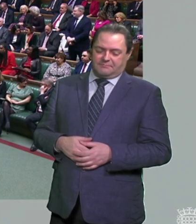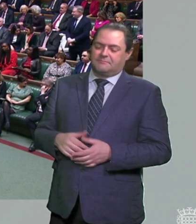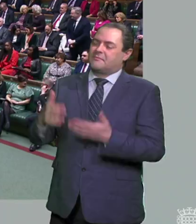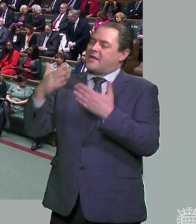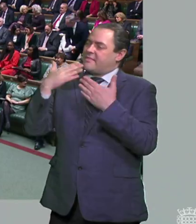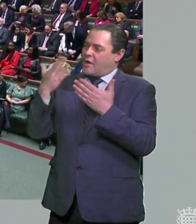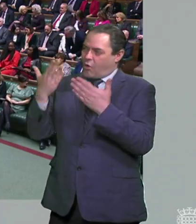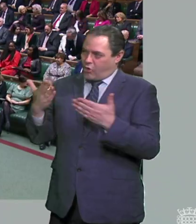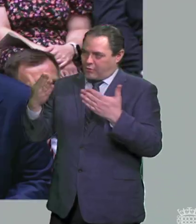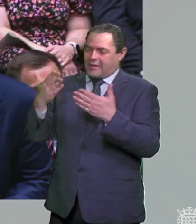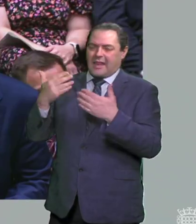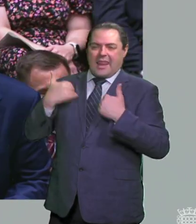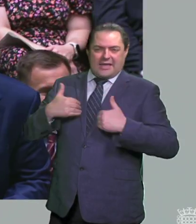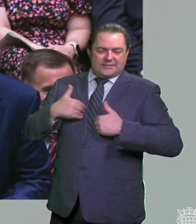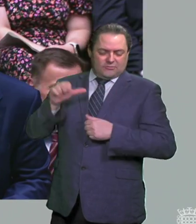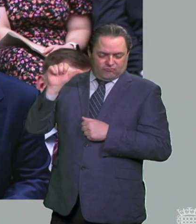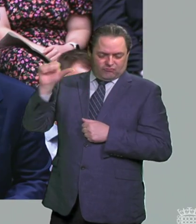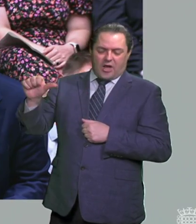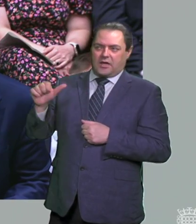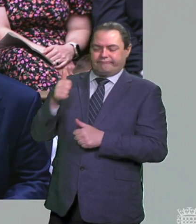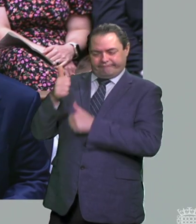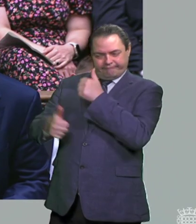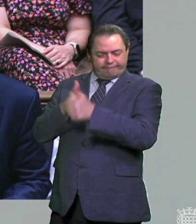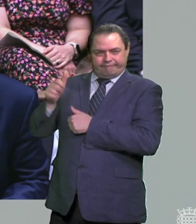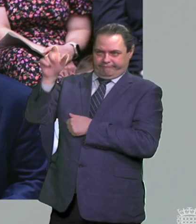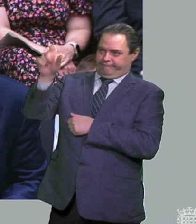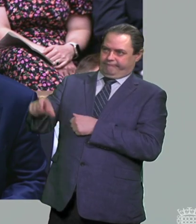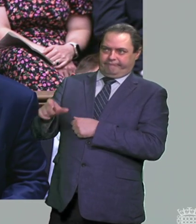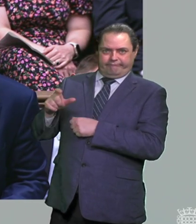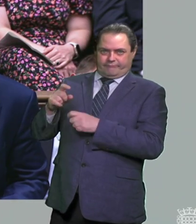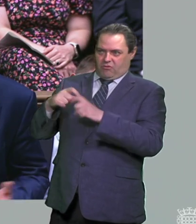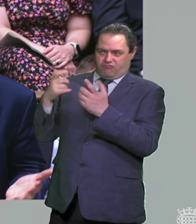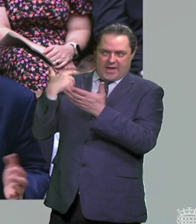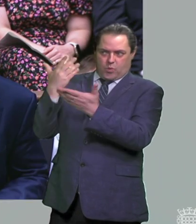The honourable Lady is absolutely right. I pay tribute to Sarah’s trailblazing record.